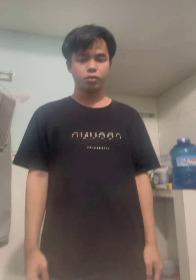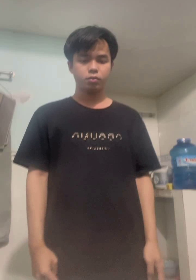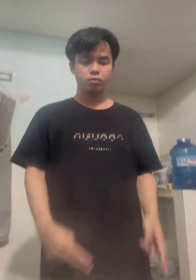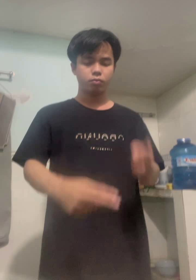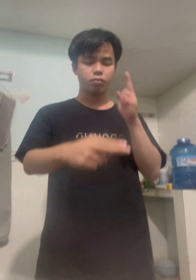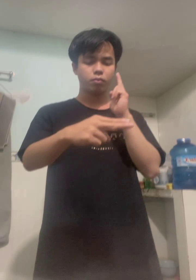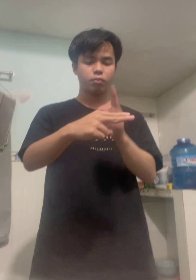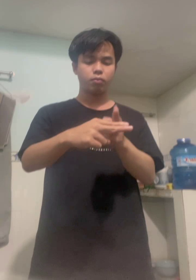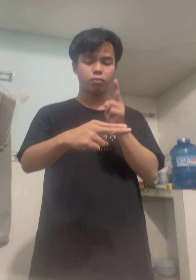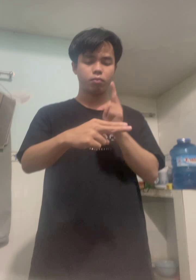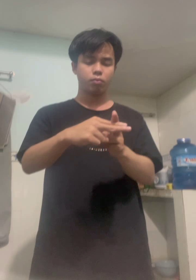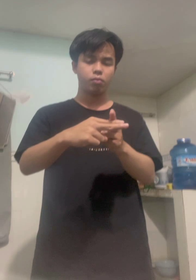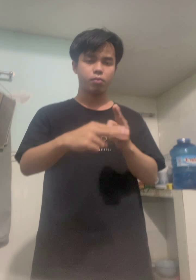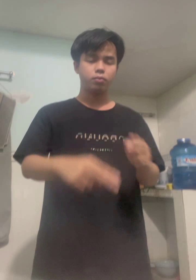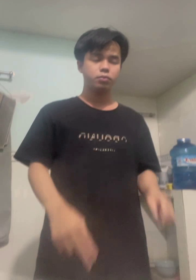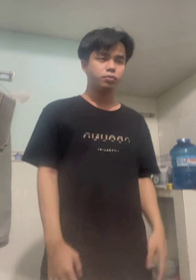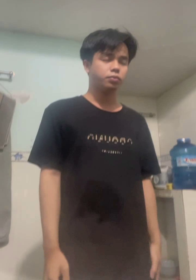yeu cau